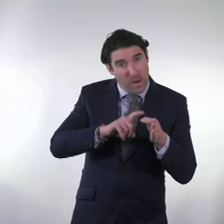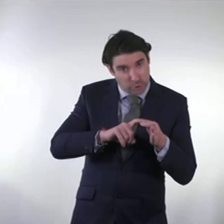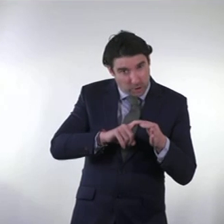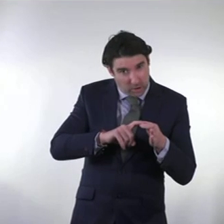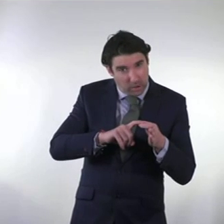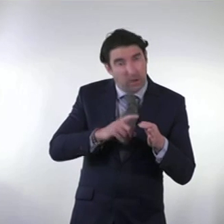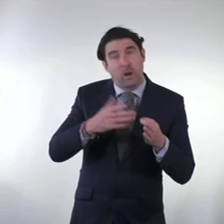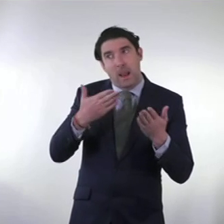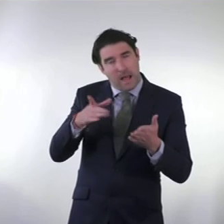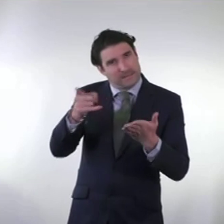Prime Minister.